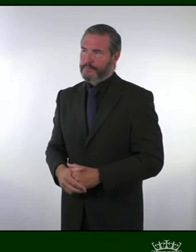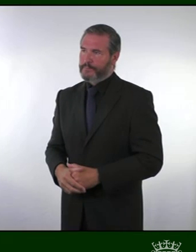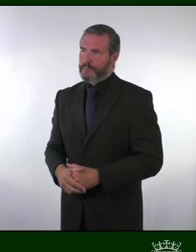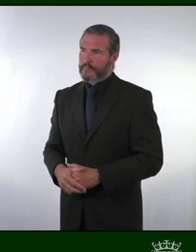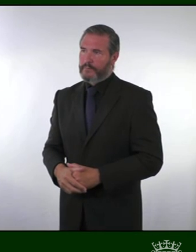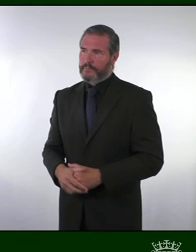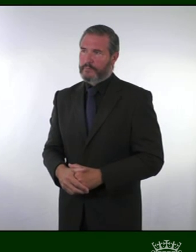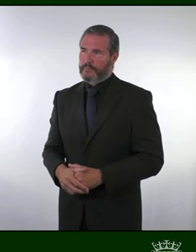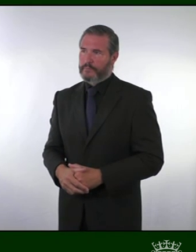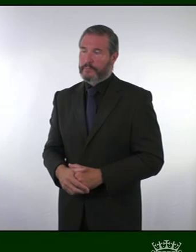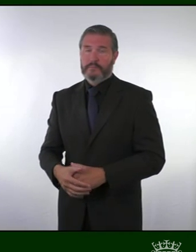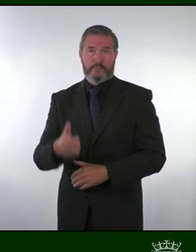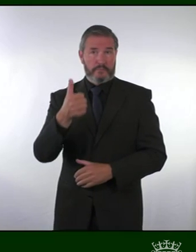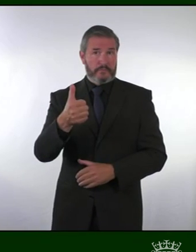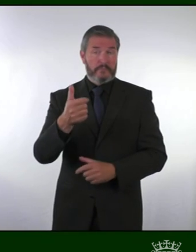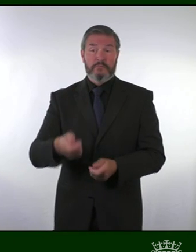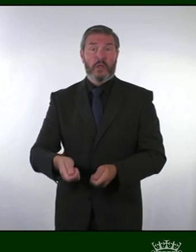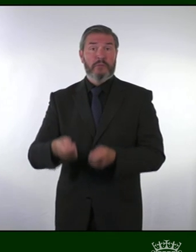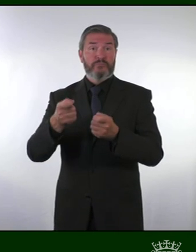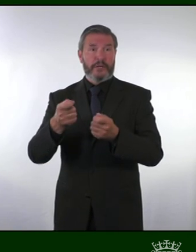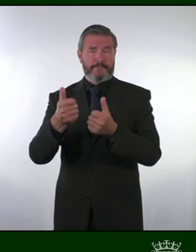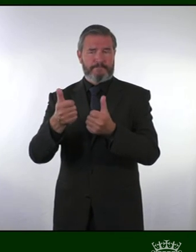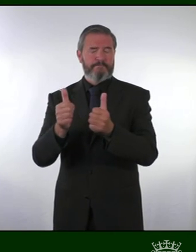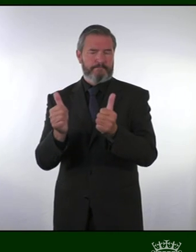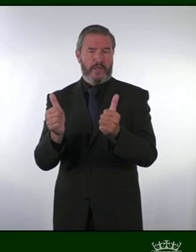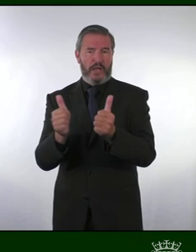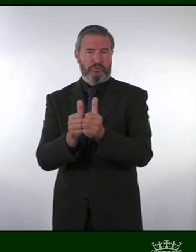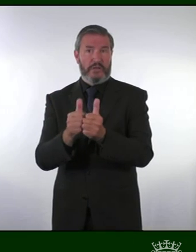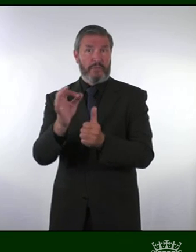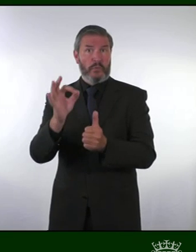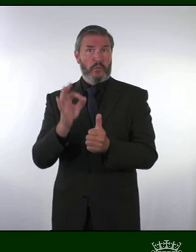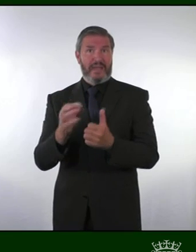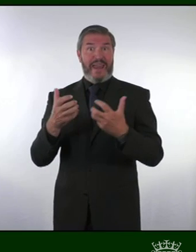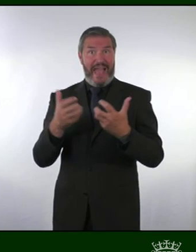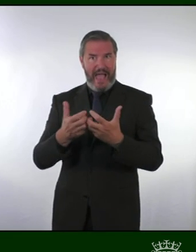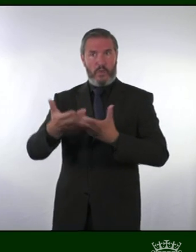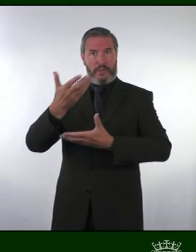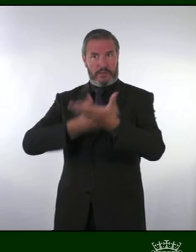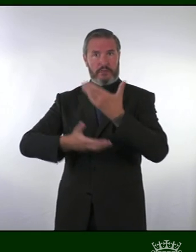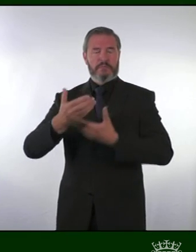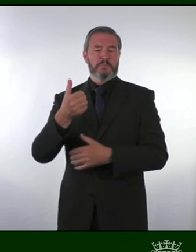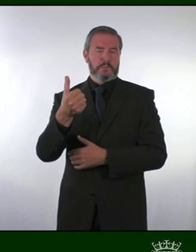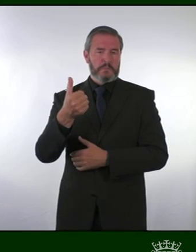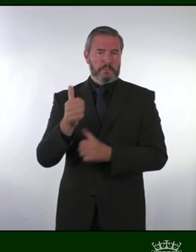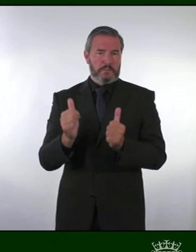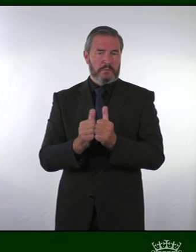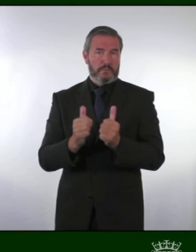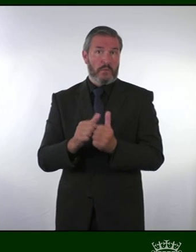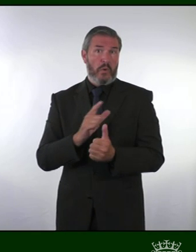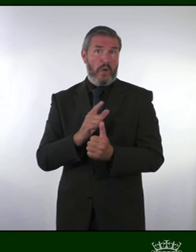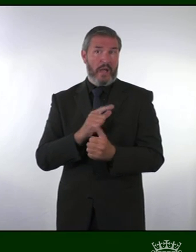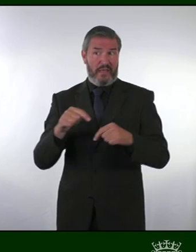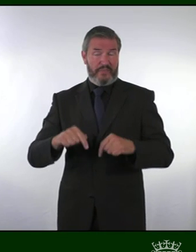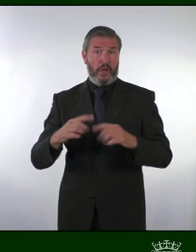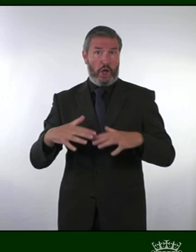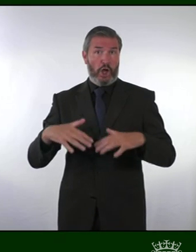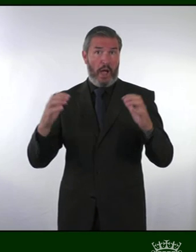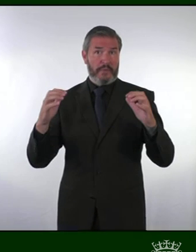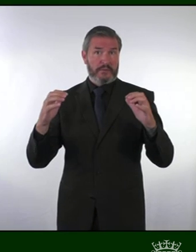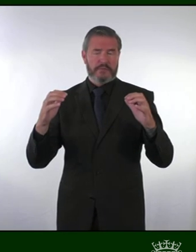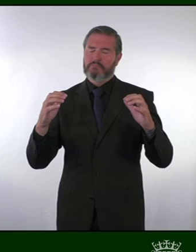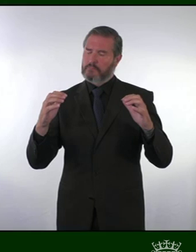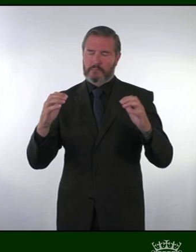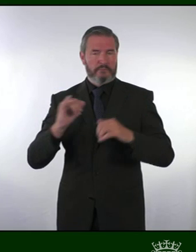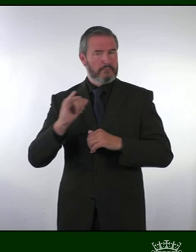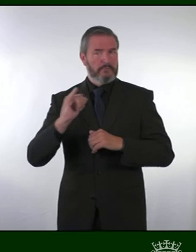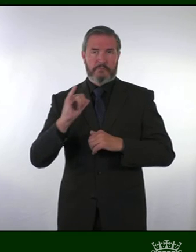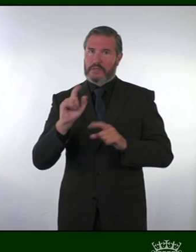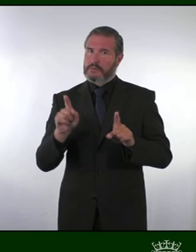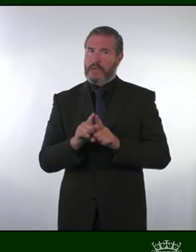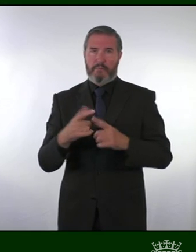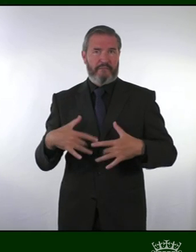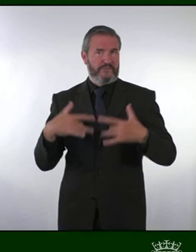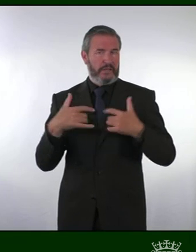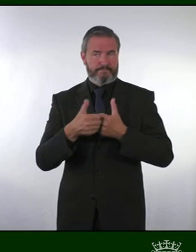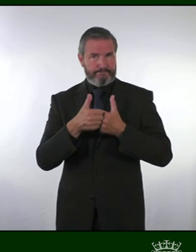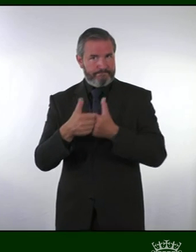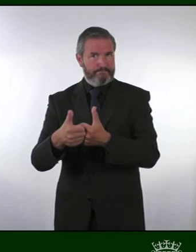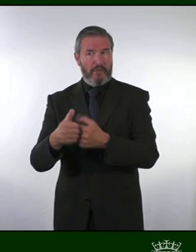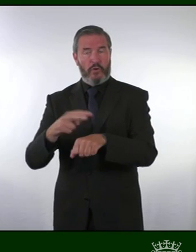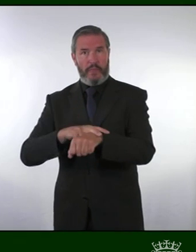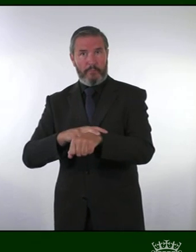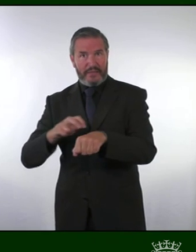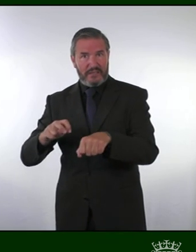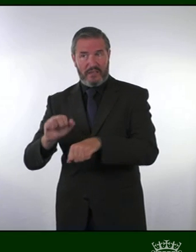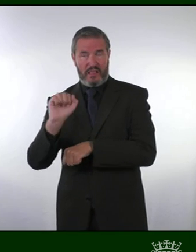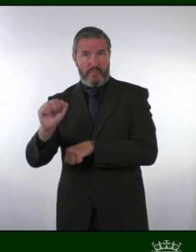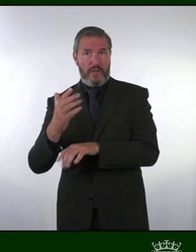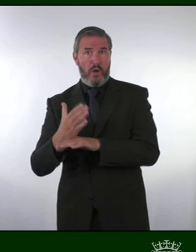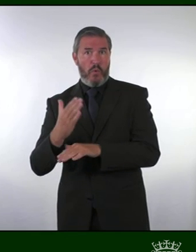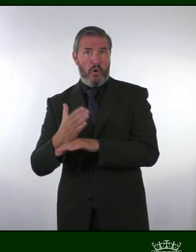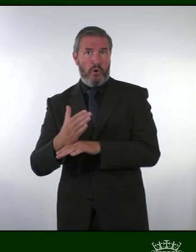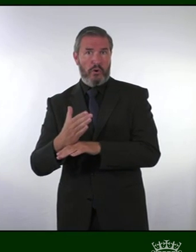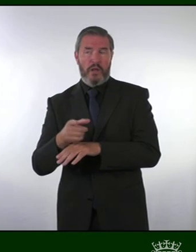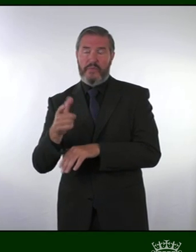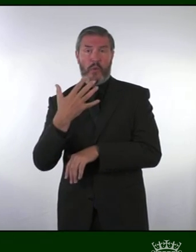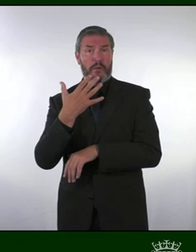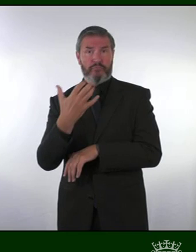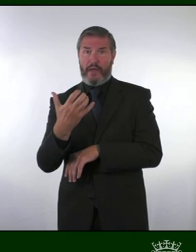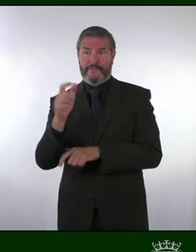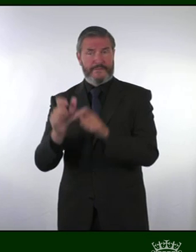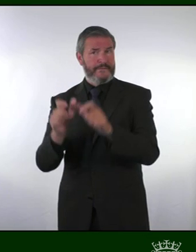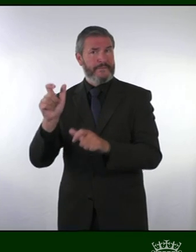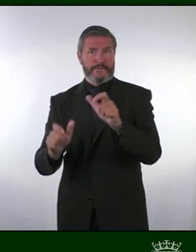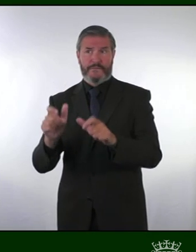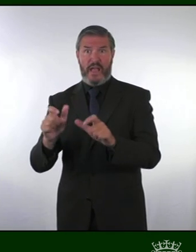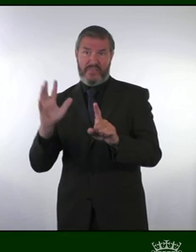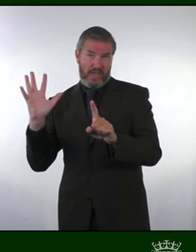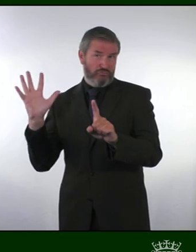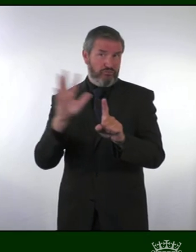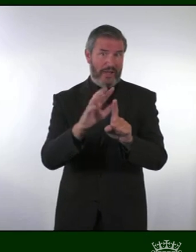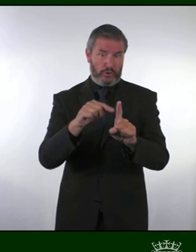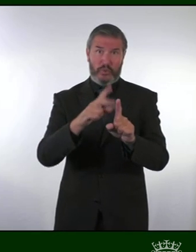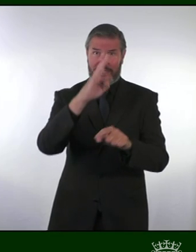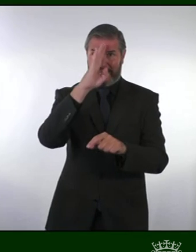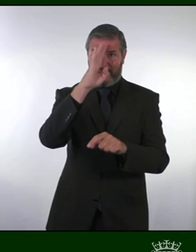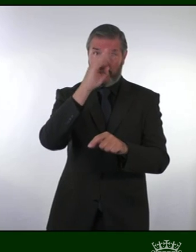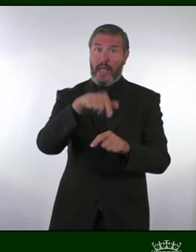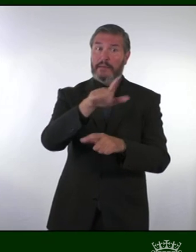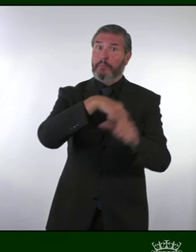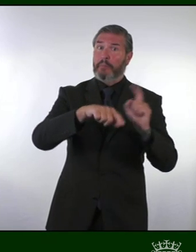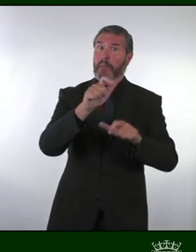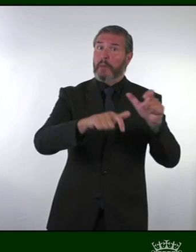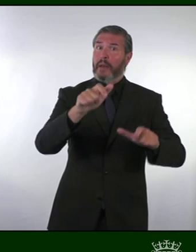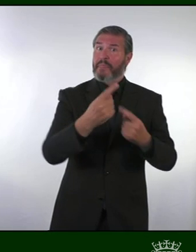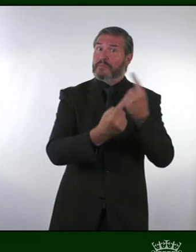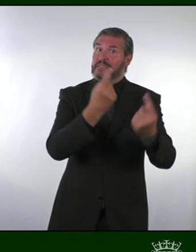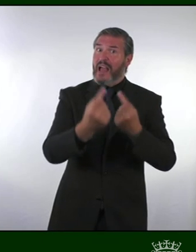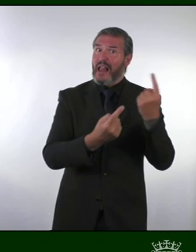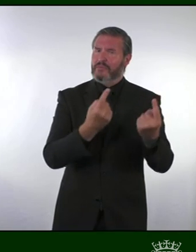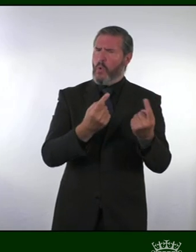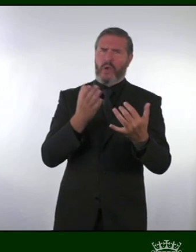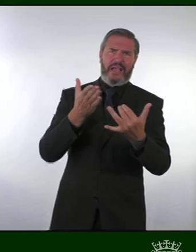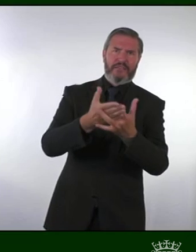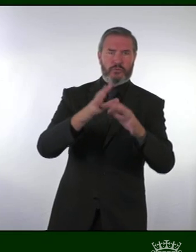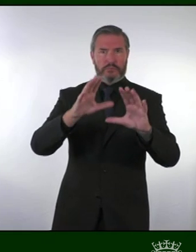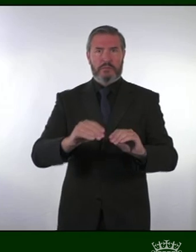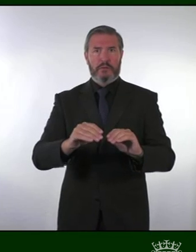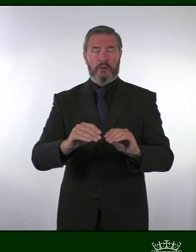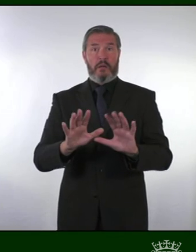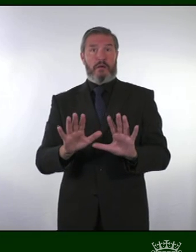Yes, indeed. I thank the honourable Member for his question and for how he expressed it, because I think the whole House shares his feelings of support for the police and acknowledges their bravery in running towards danger, as well as that of the members of the public who themselves intervened.